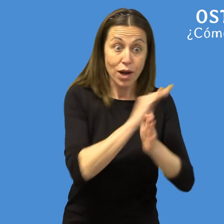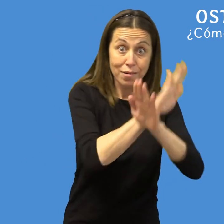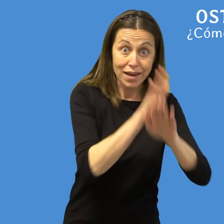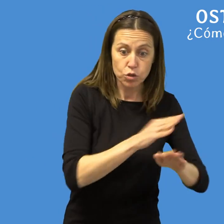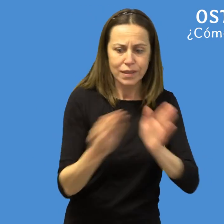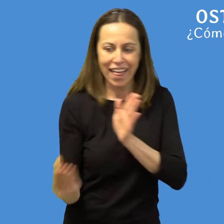resultado